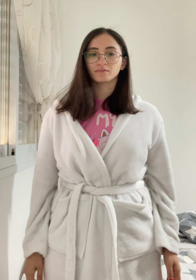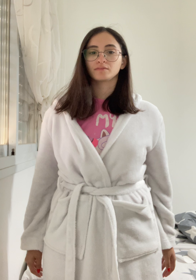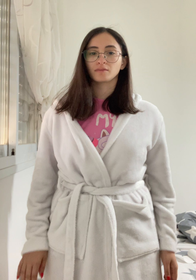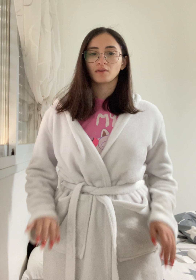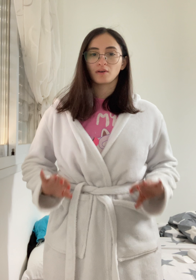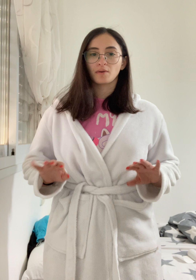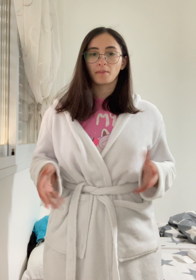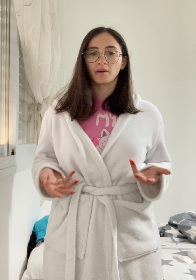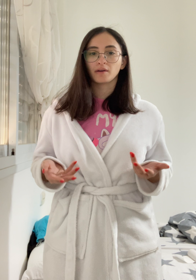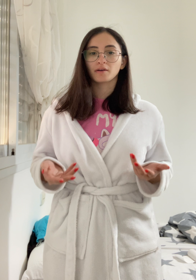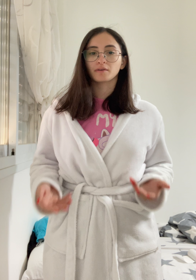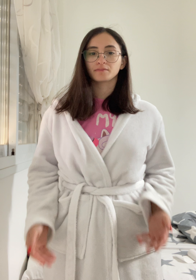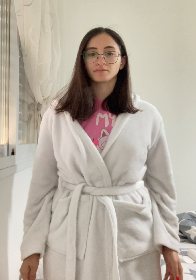מהר